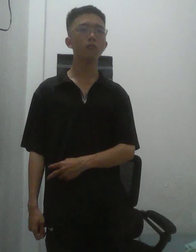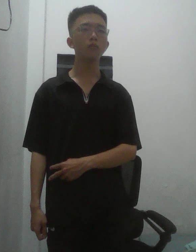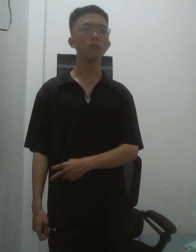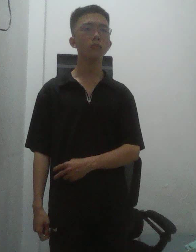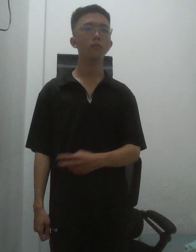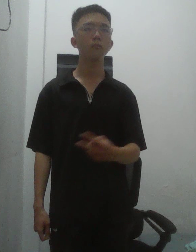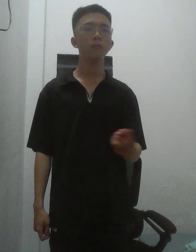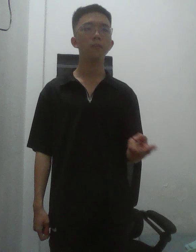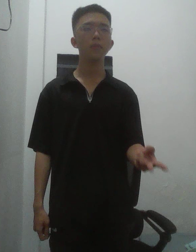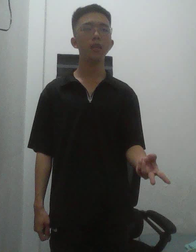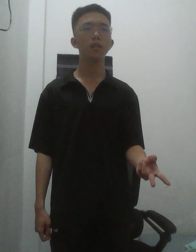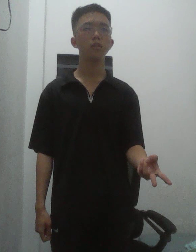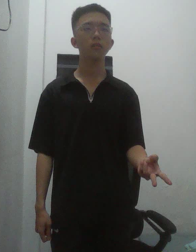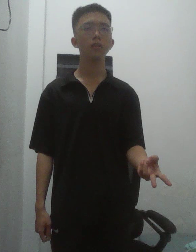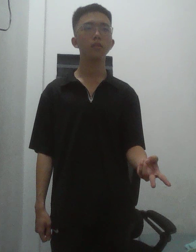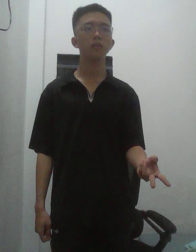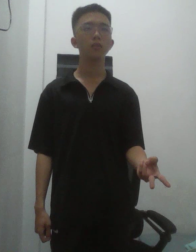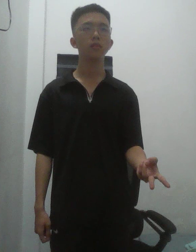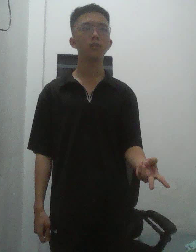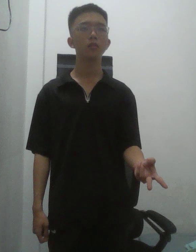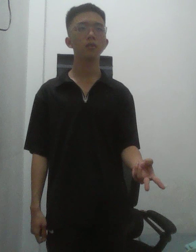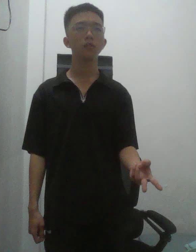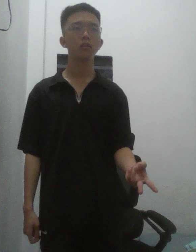it